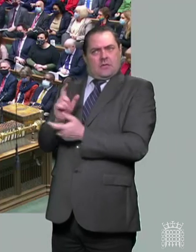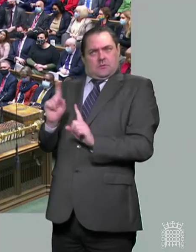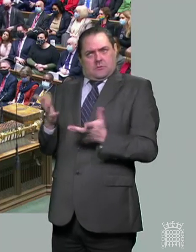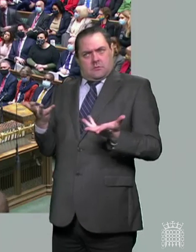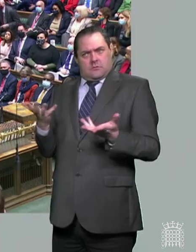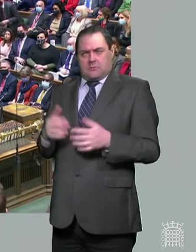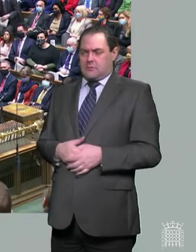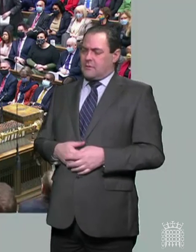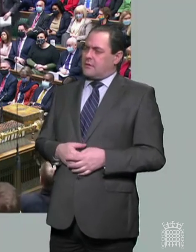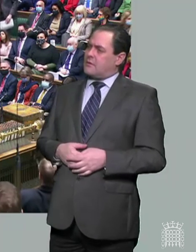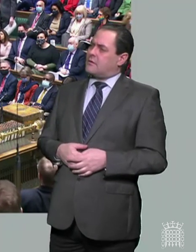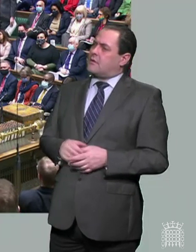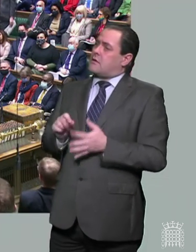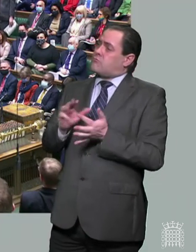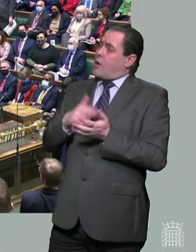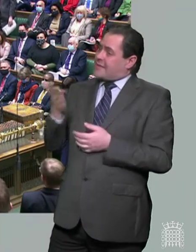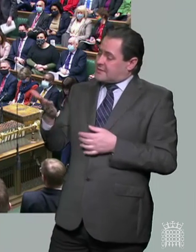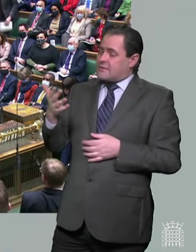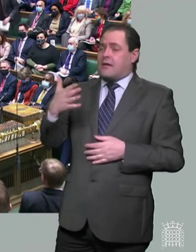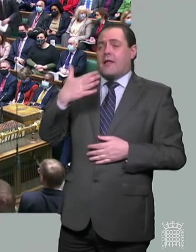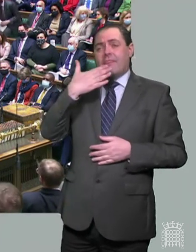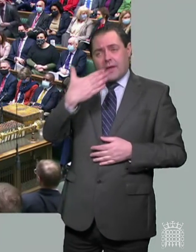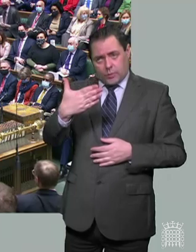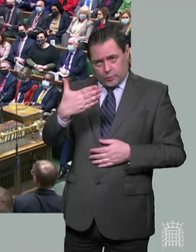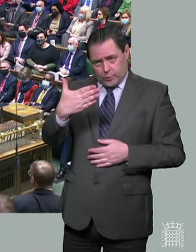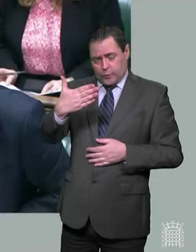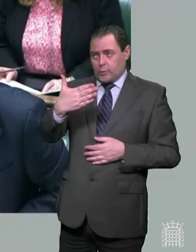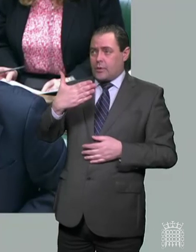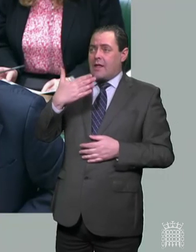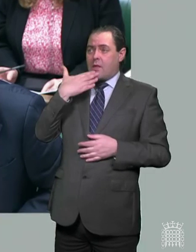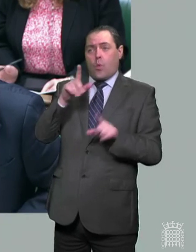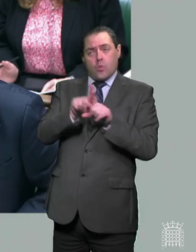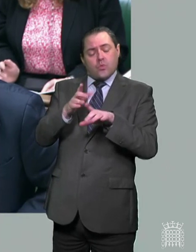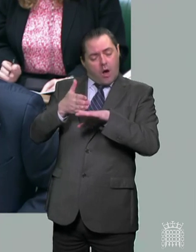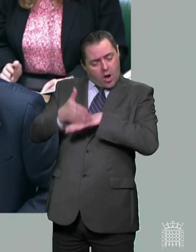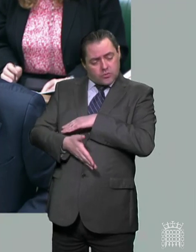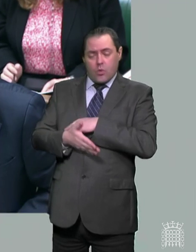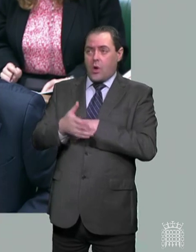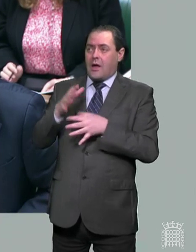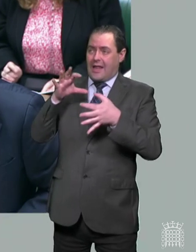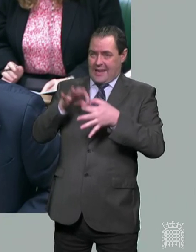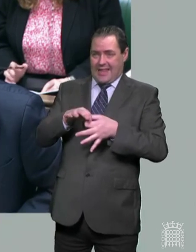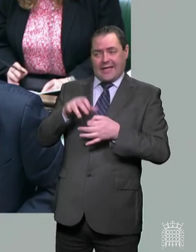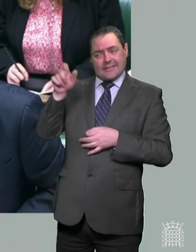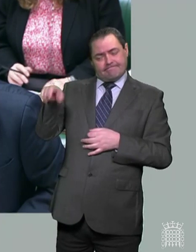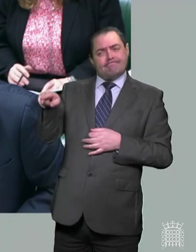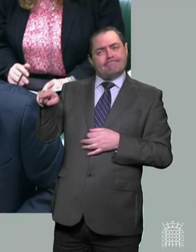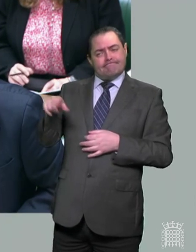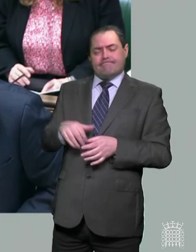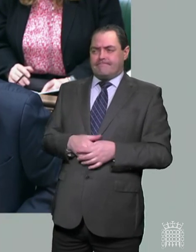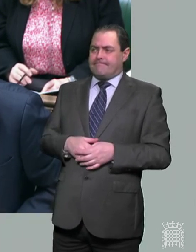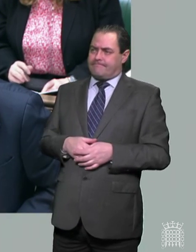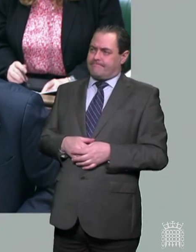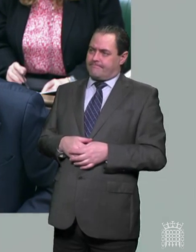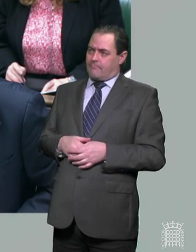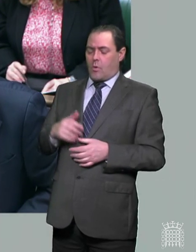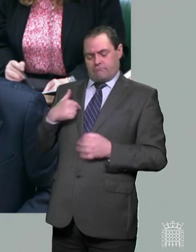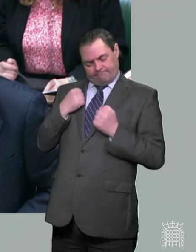I thank the honourable Lady for that question and for all the hard work she does on behalf of Nazanin.